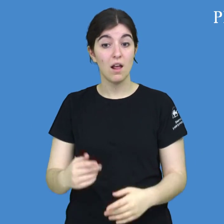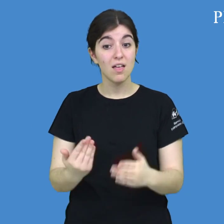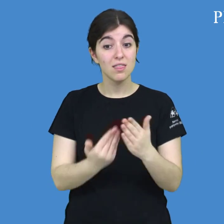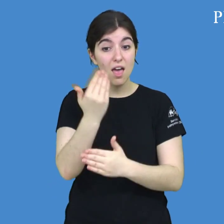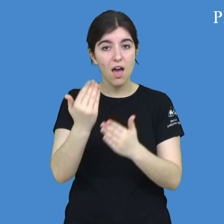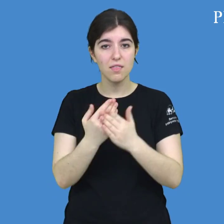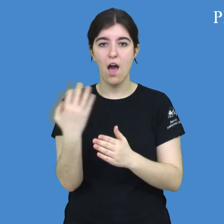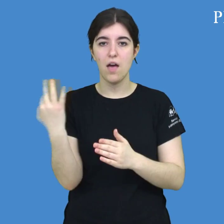día